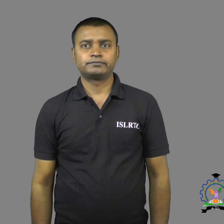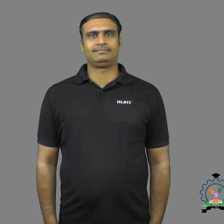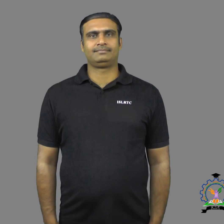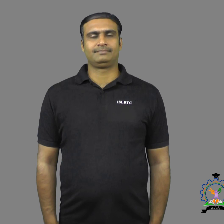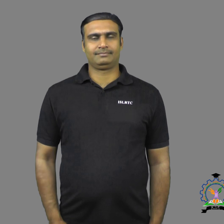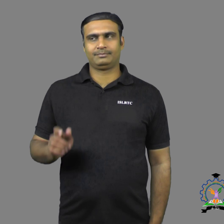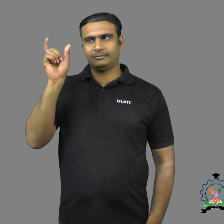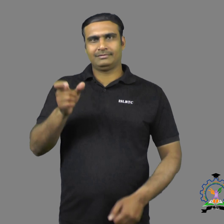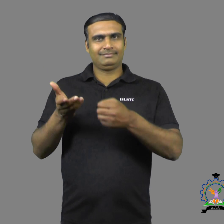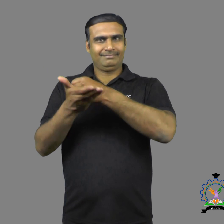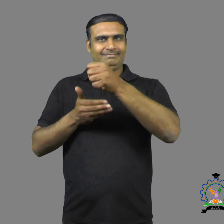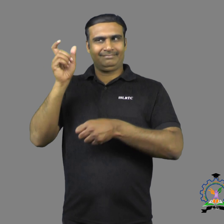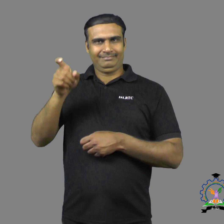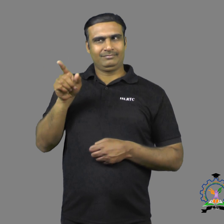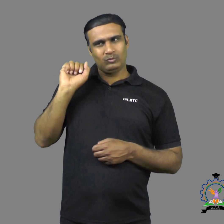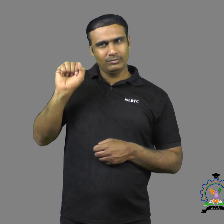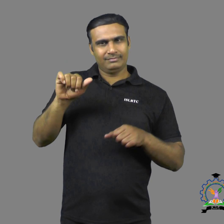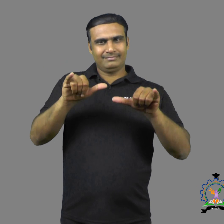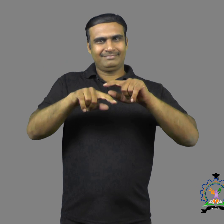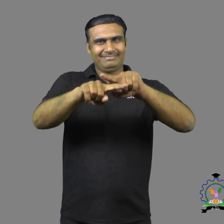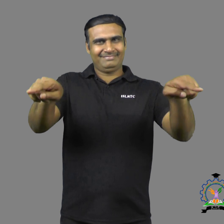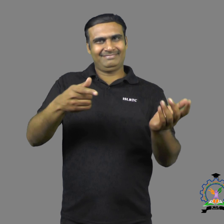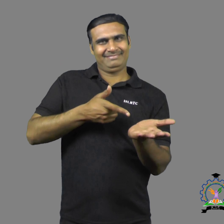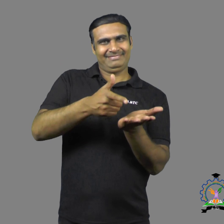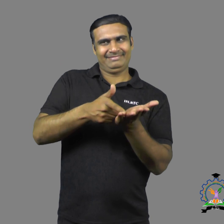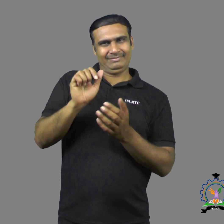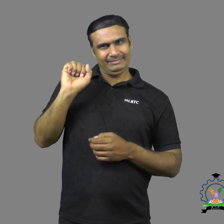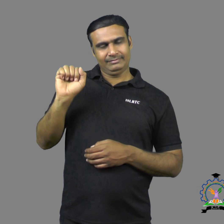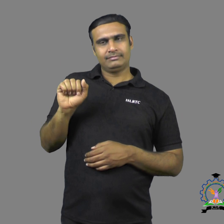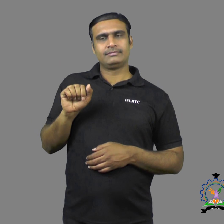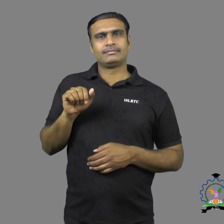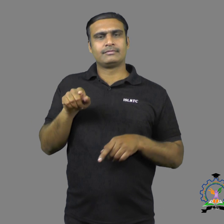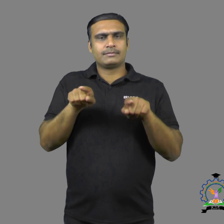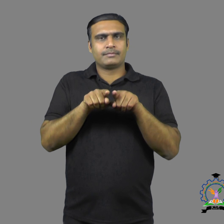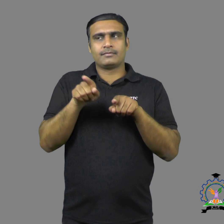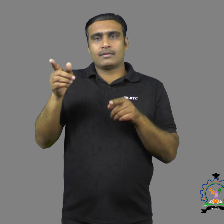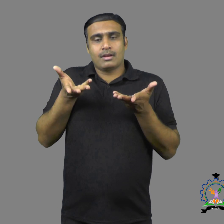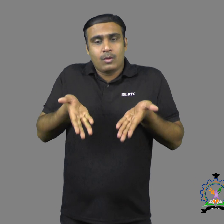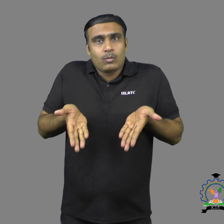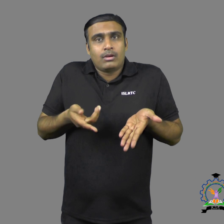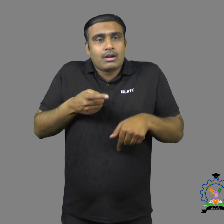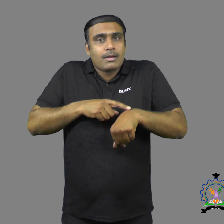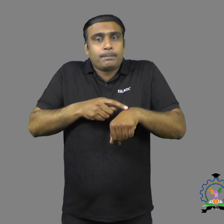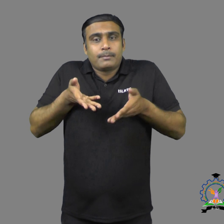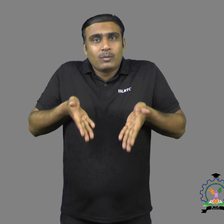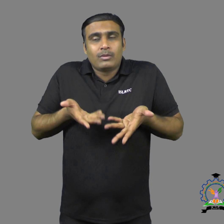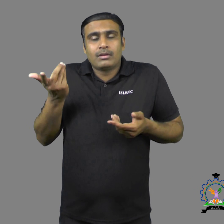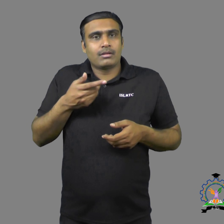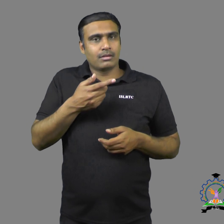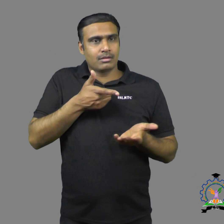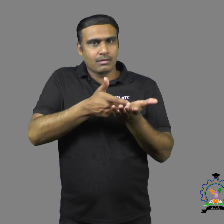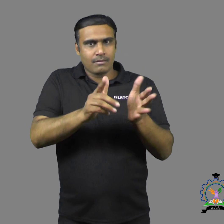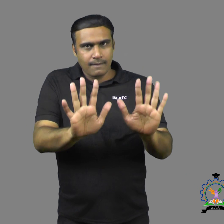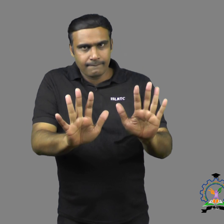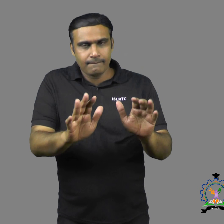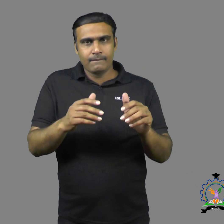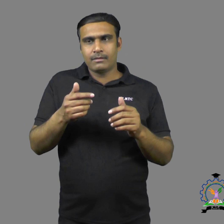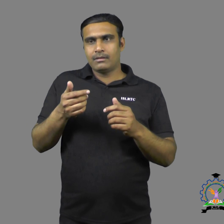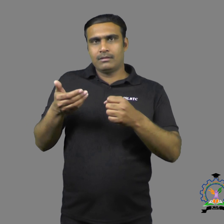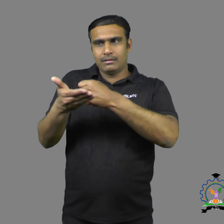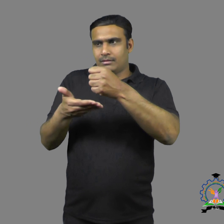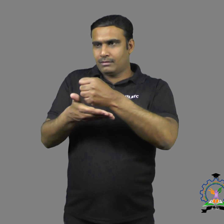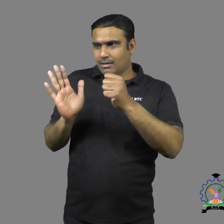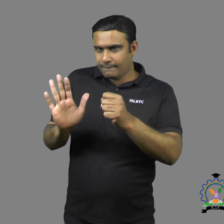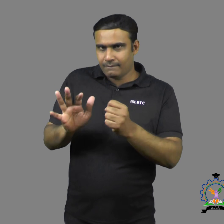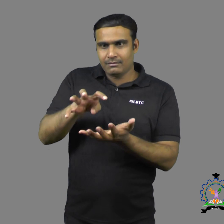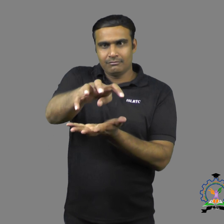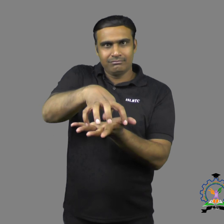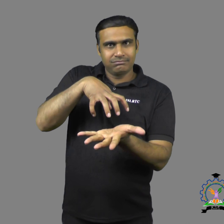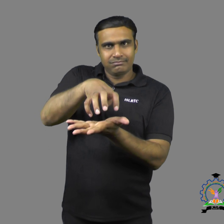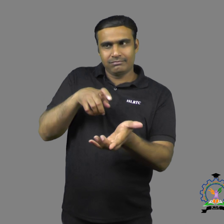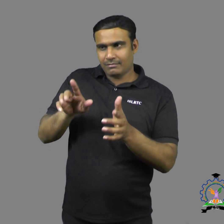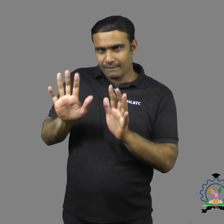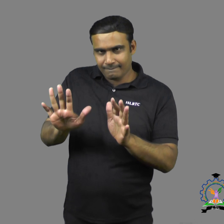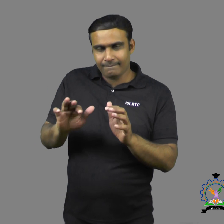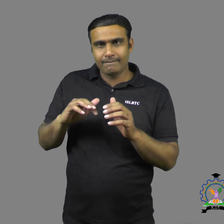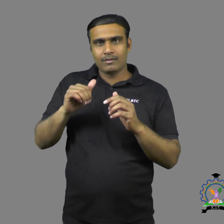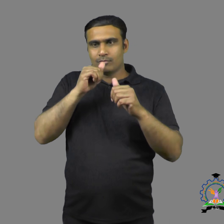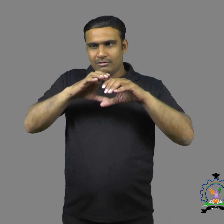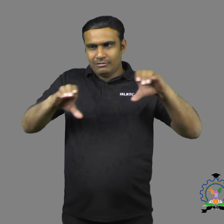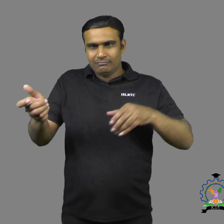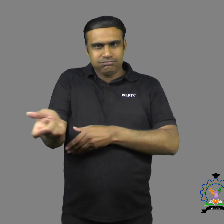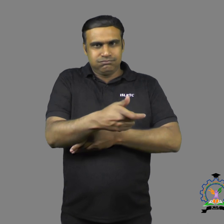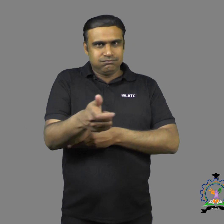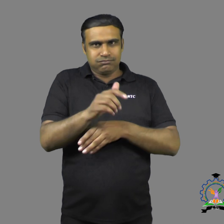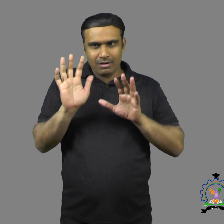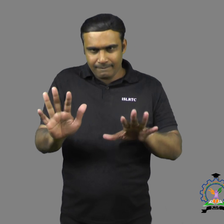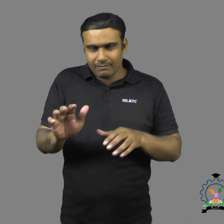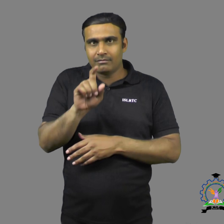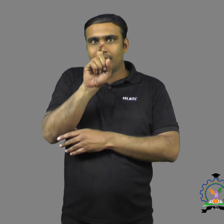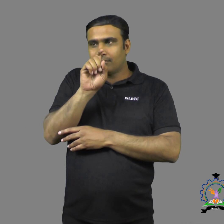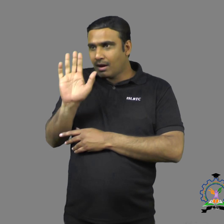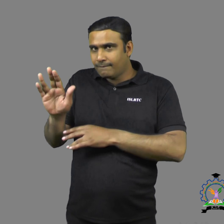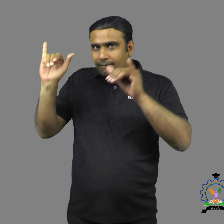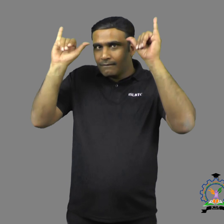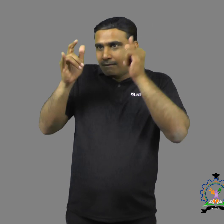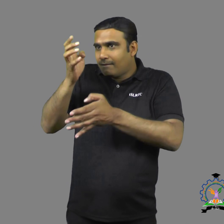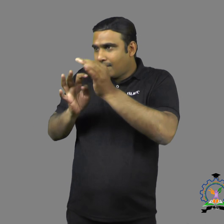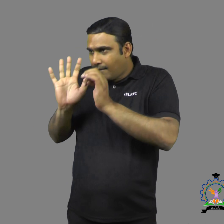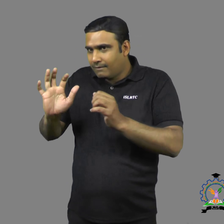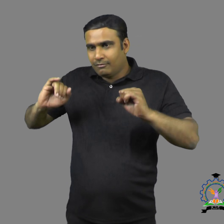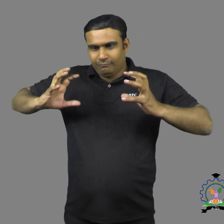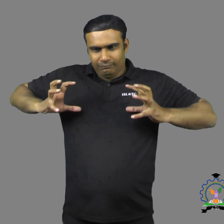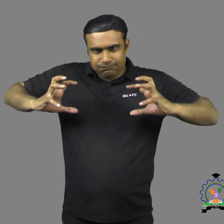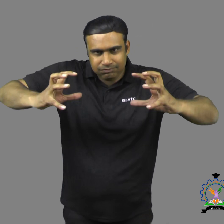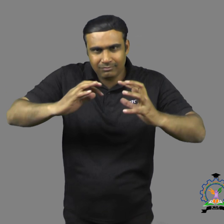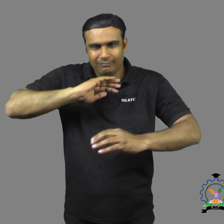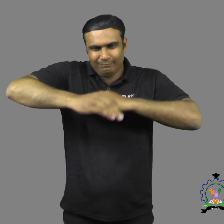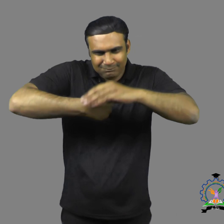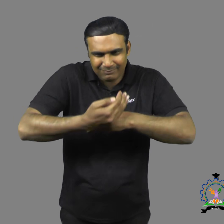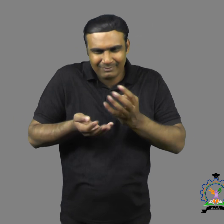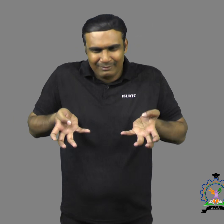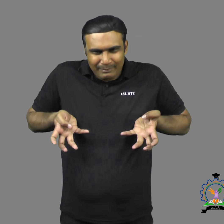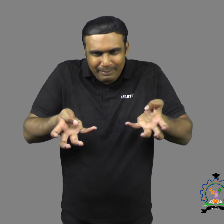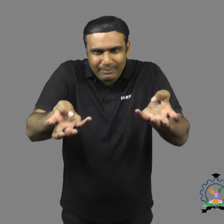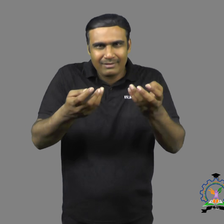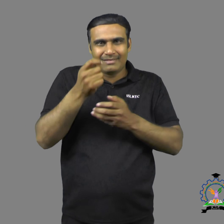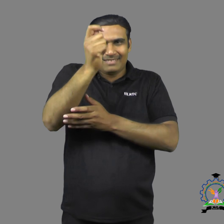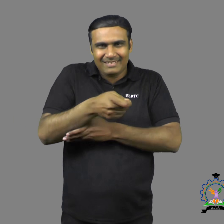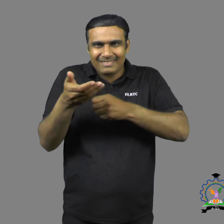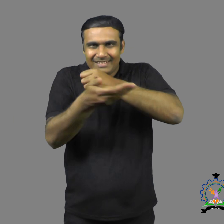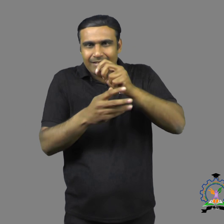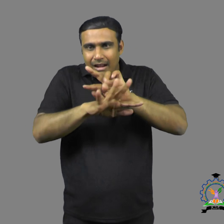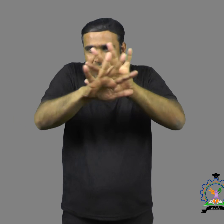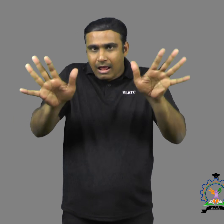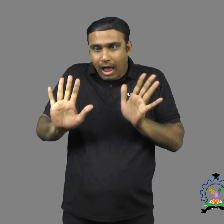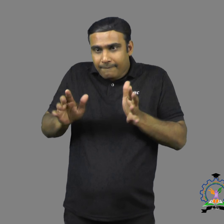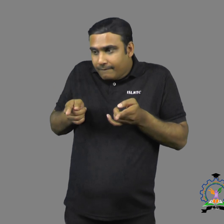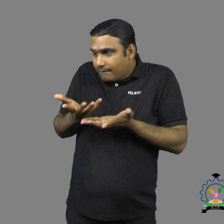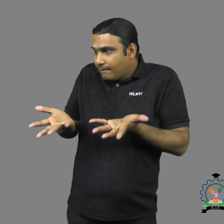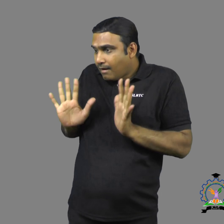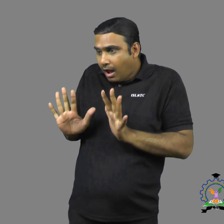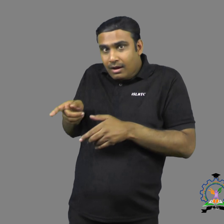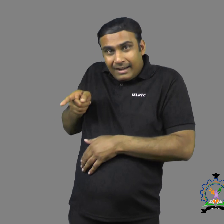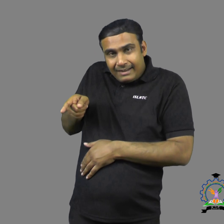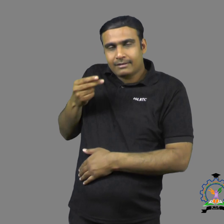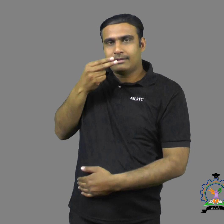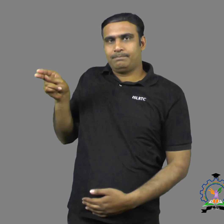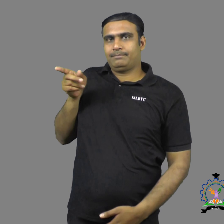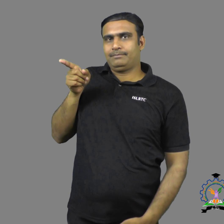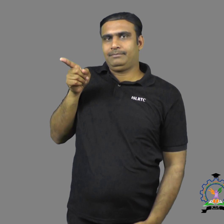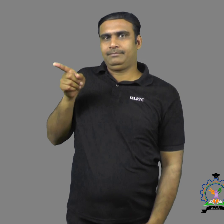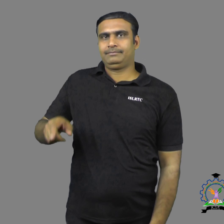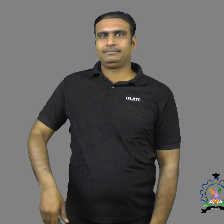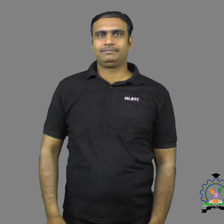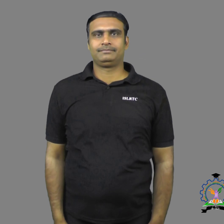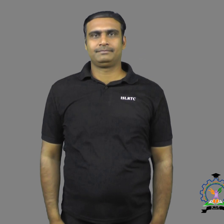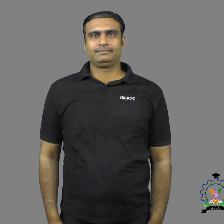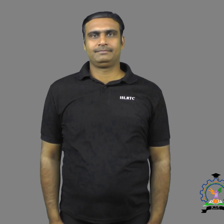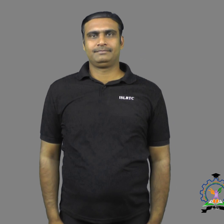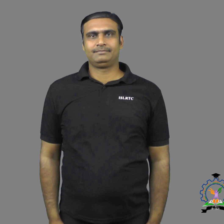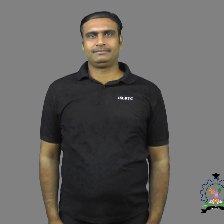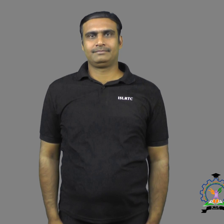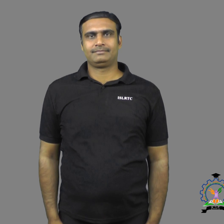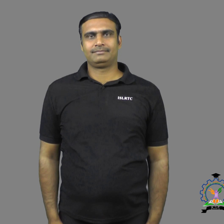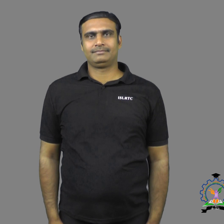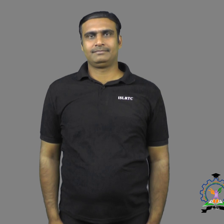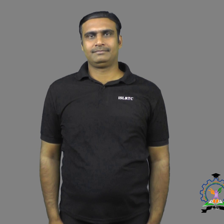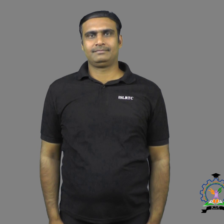Current Assets